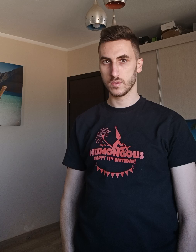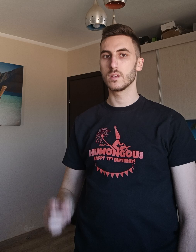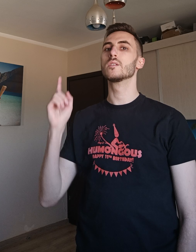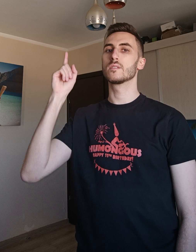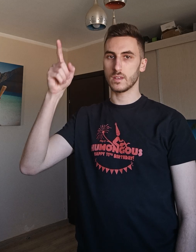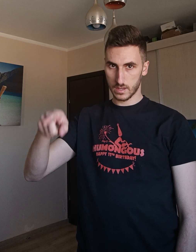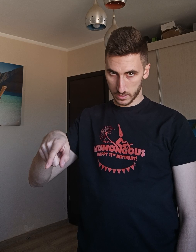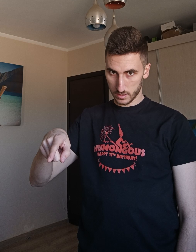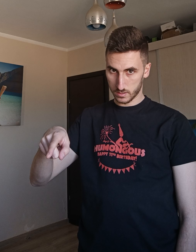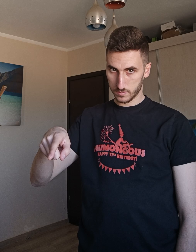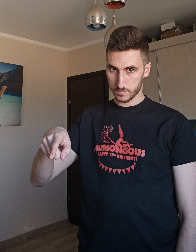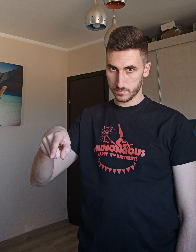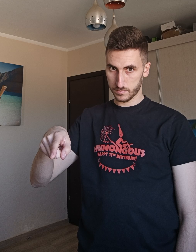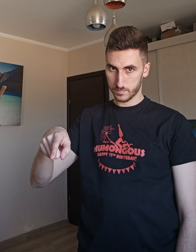צריך